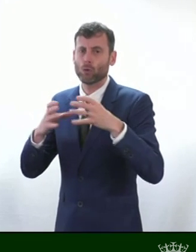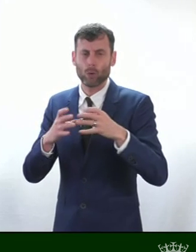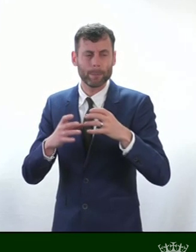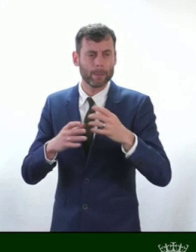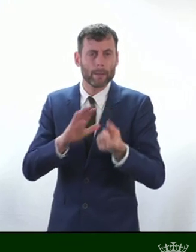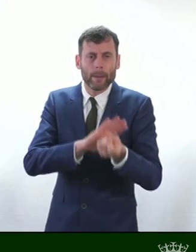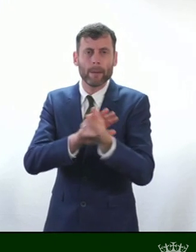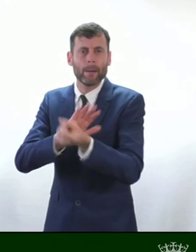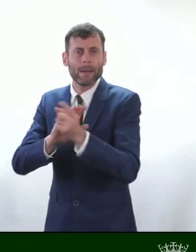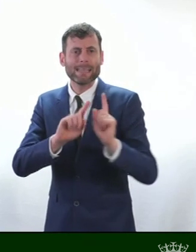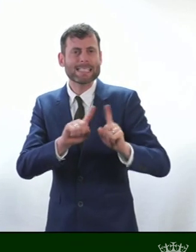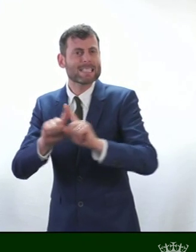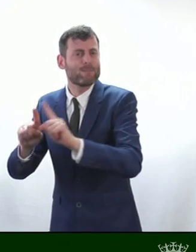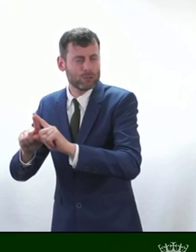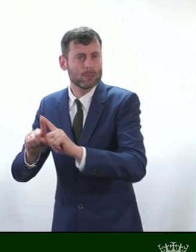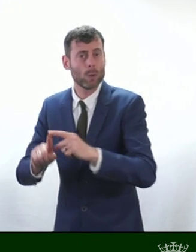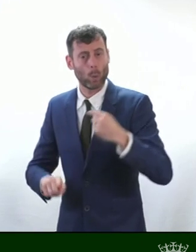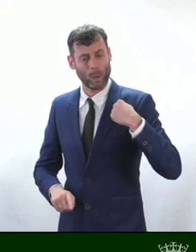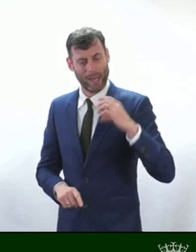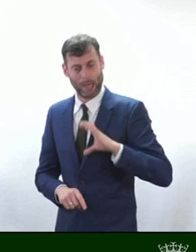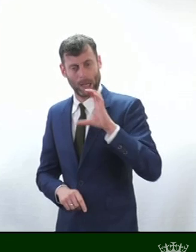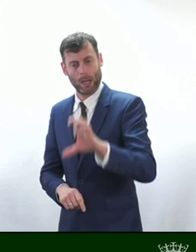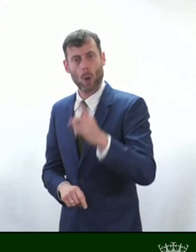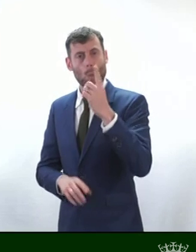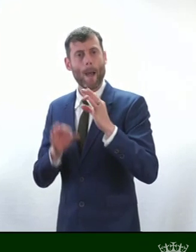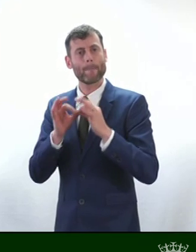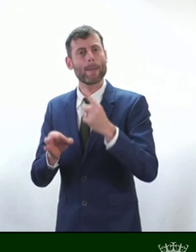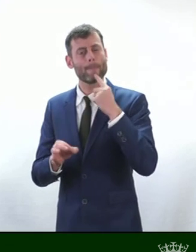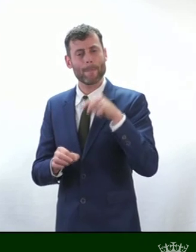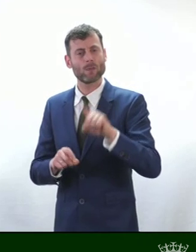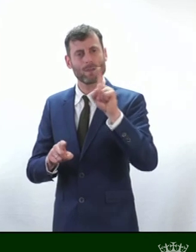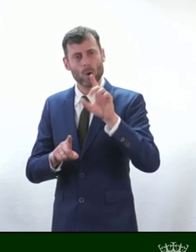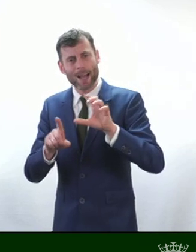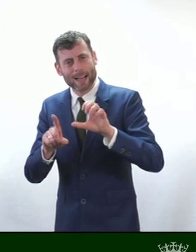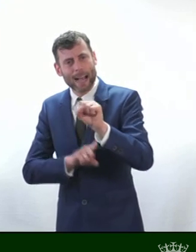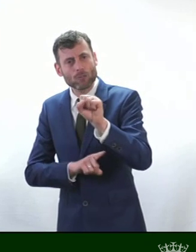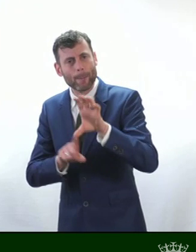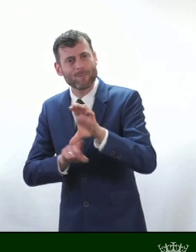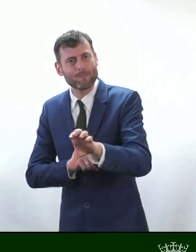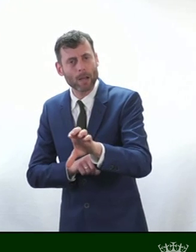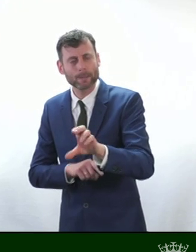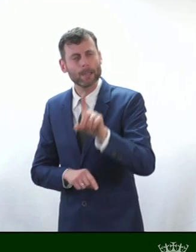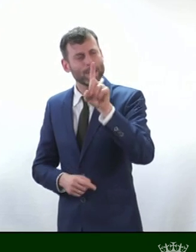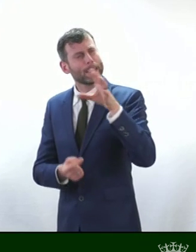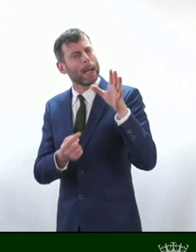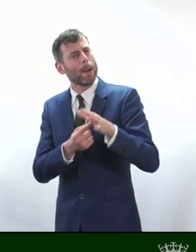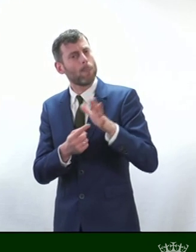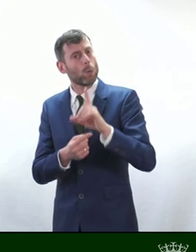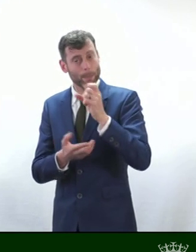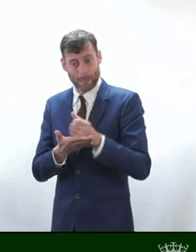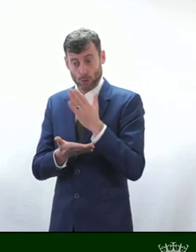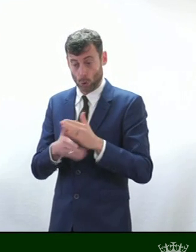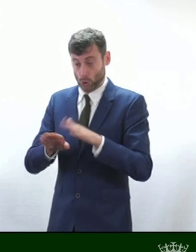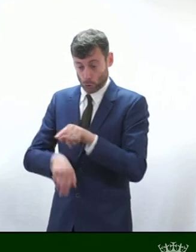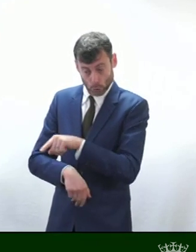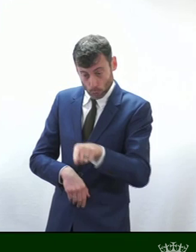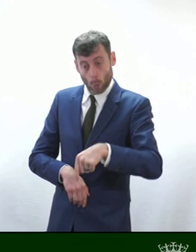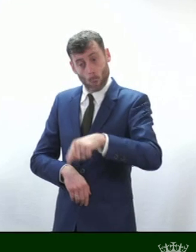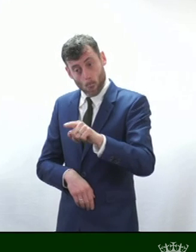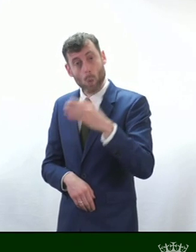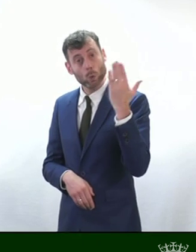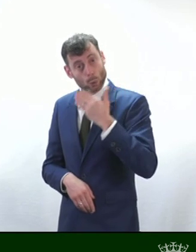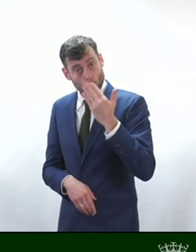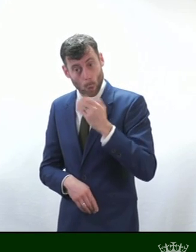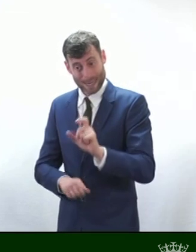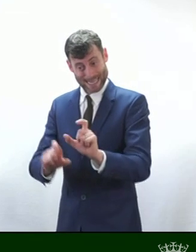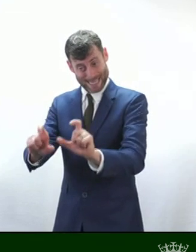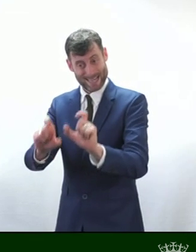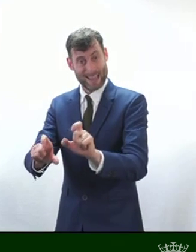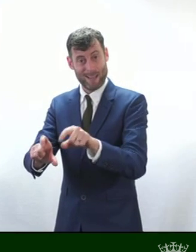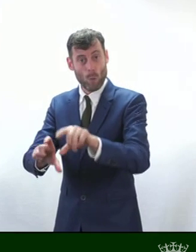That is why we have put a billion pounds or more into the catch-up funds, but it is also why it is so important to ensure that kids go to school and stay in school.